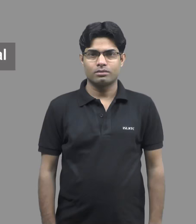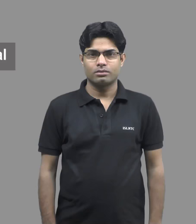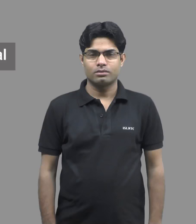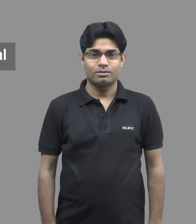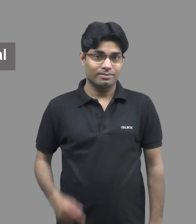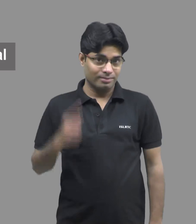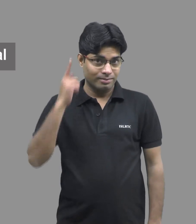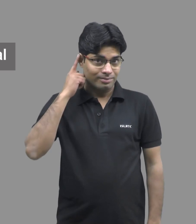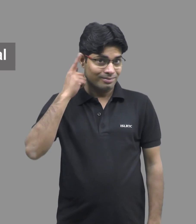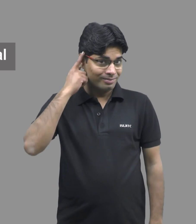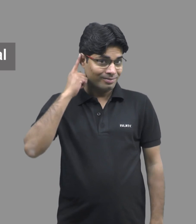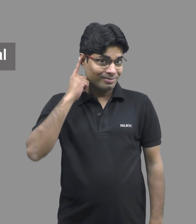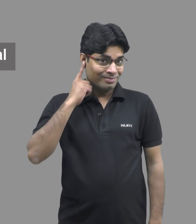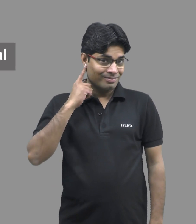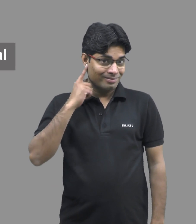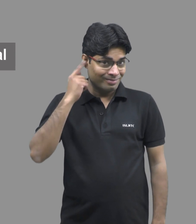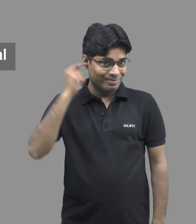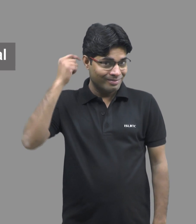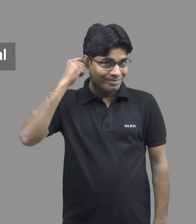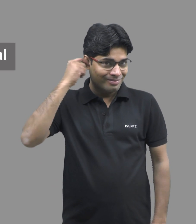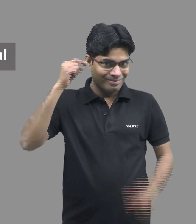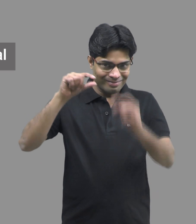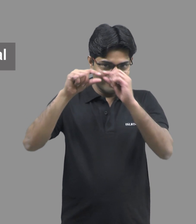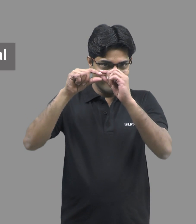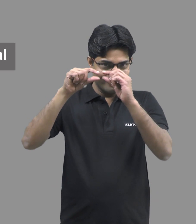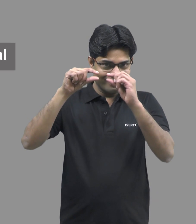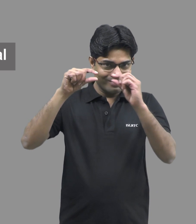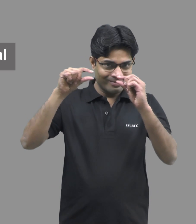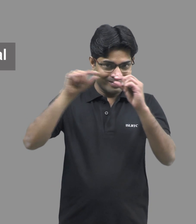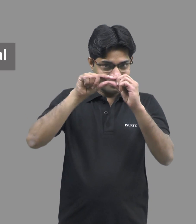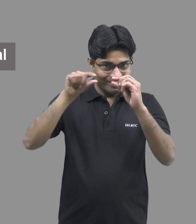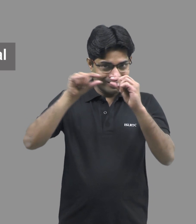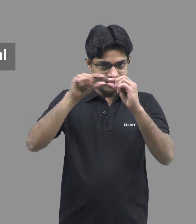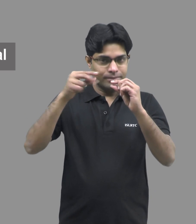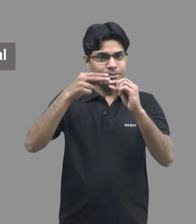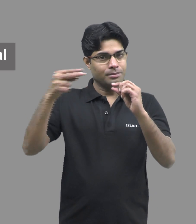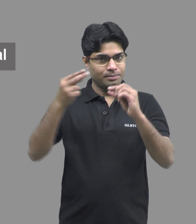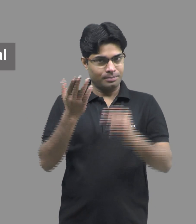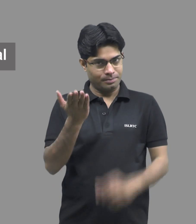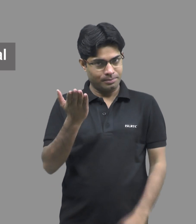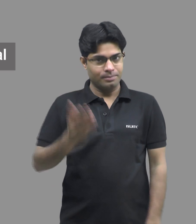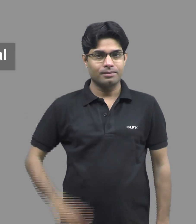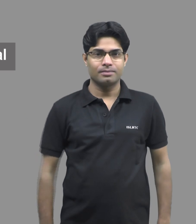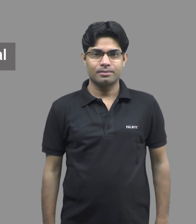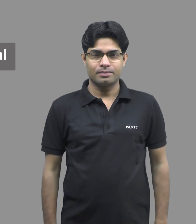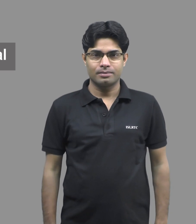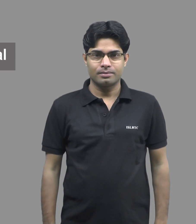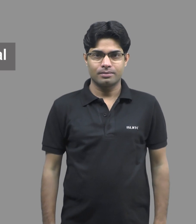Ear Canal